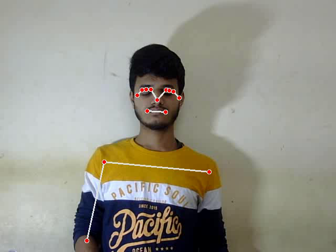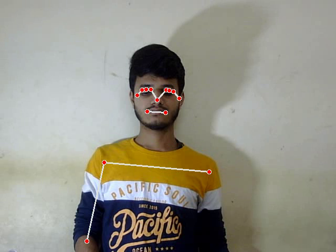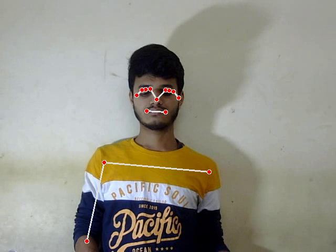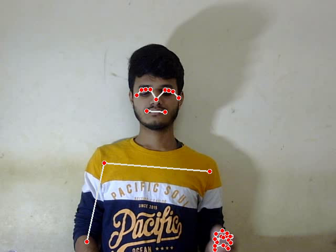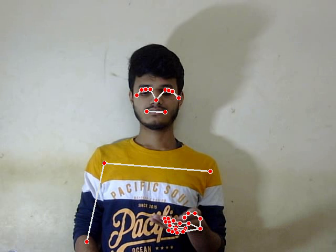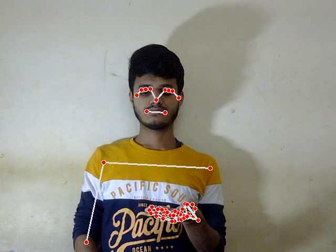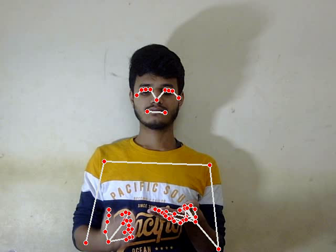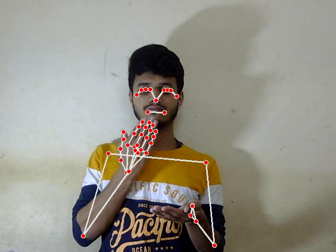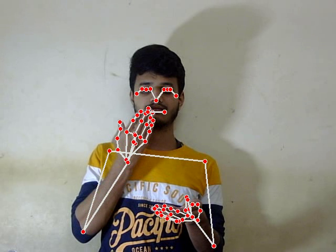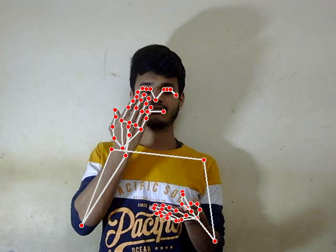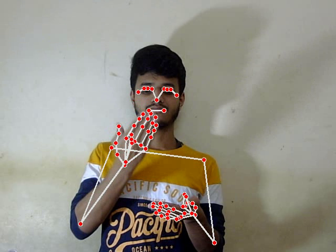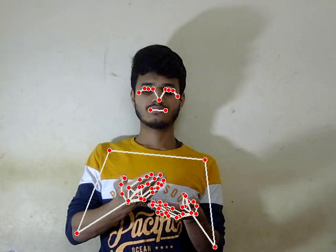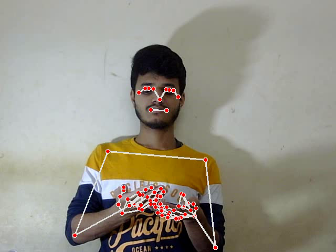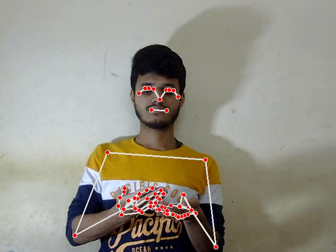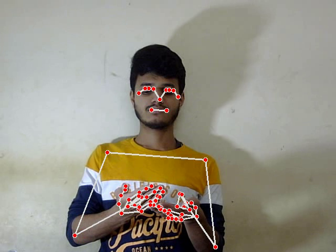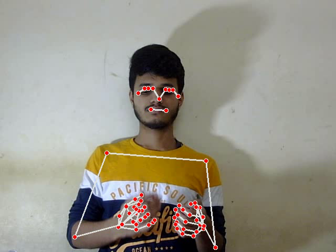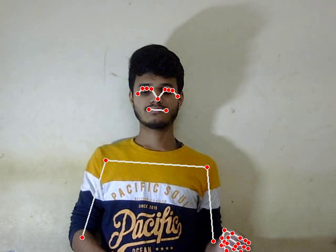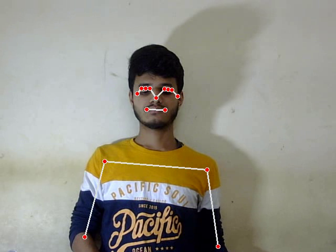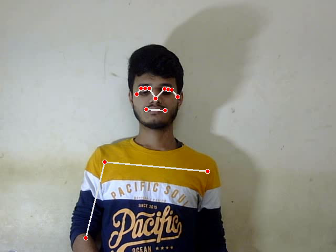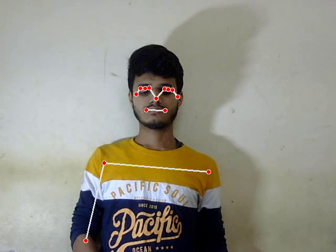good